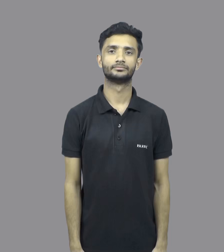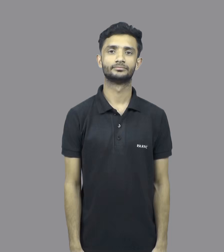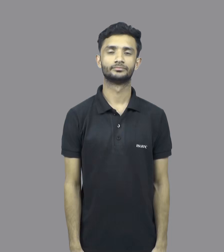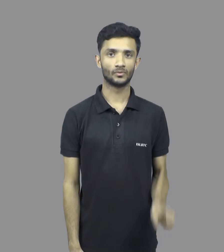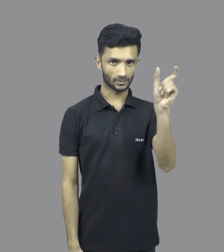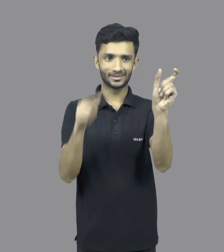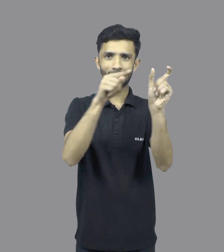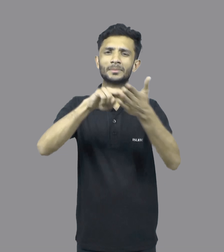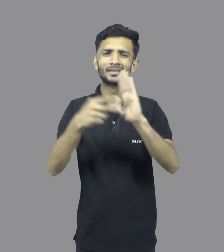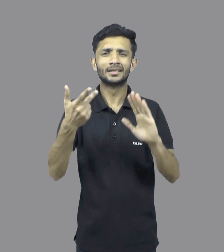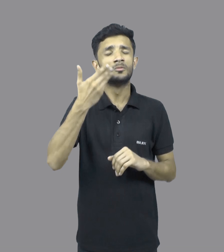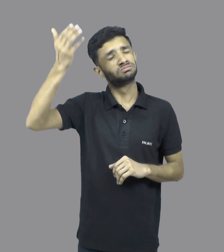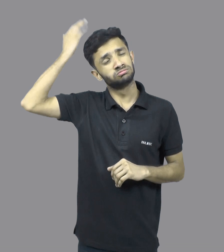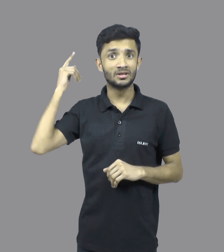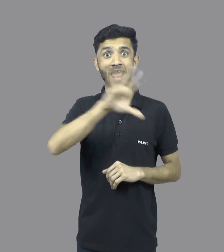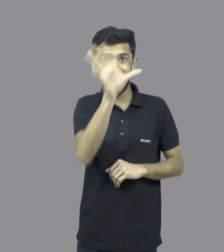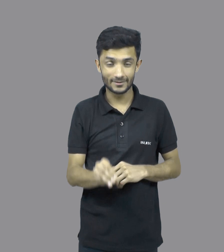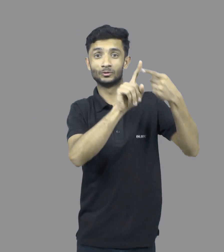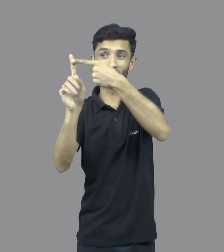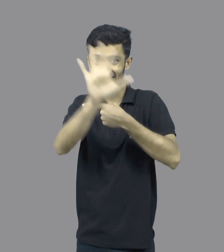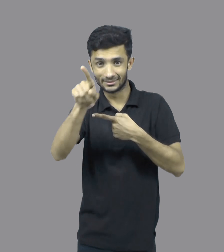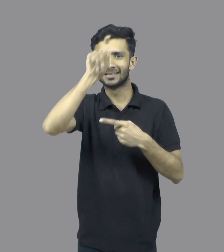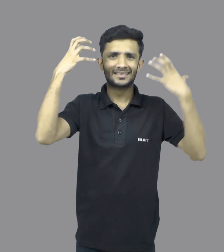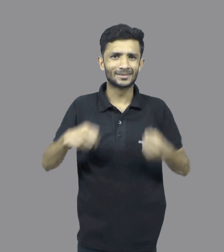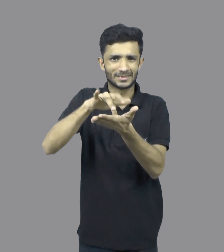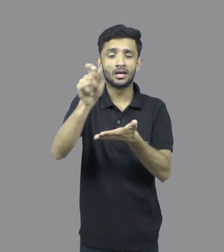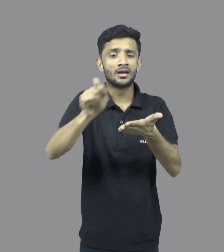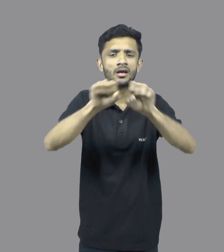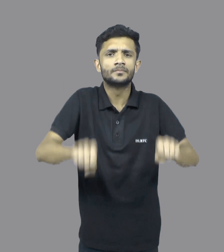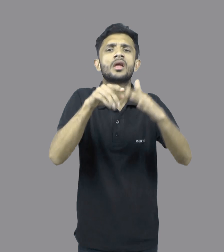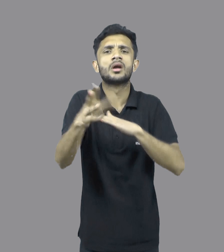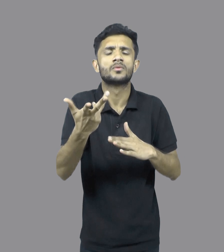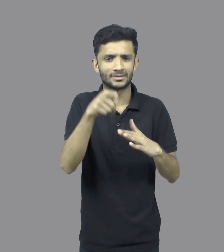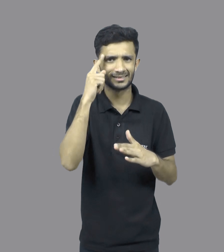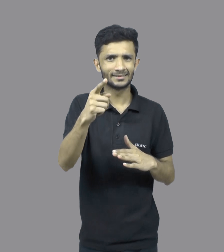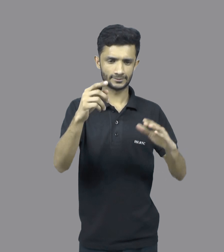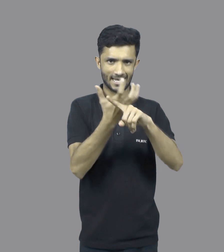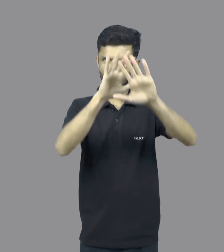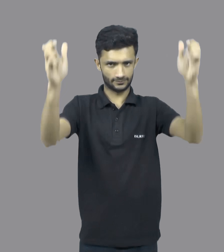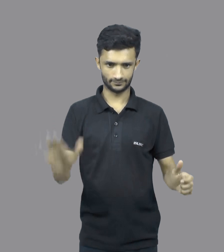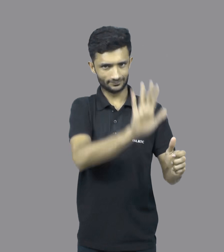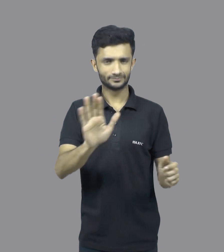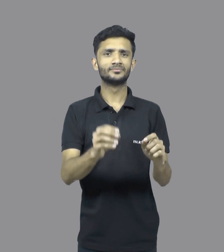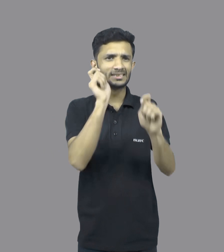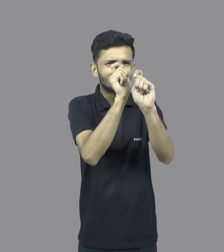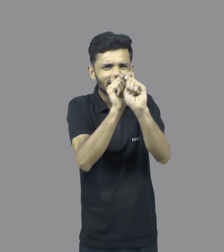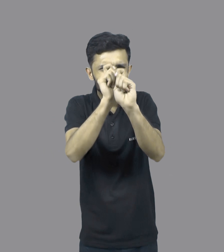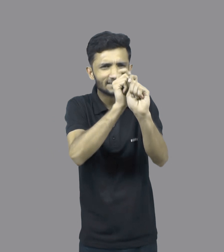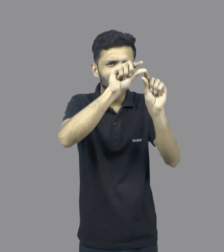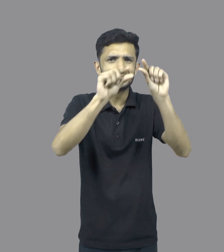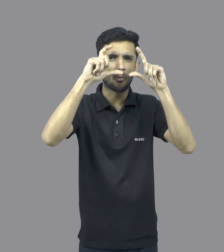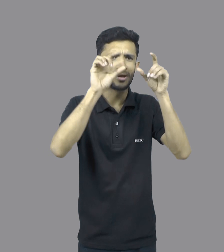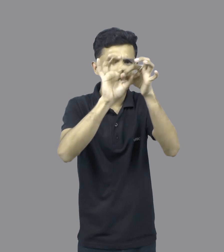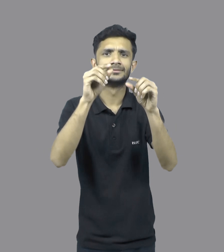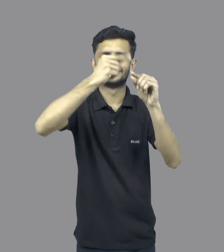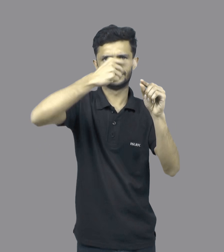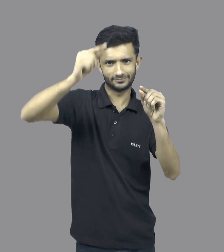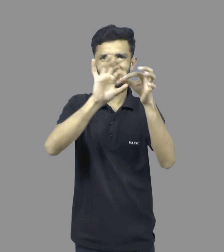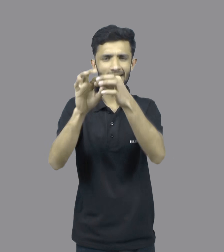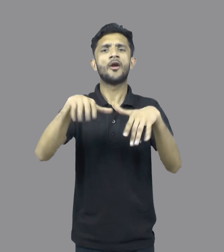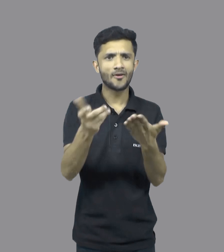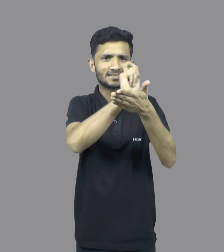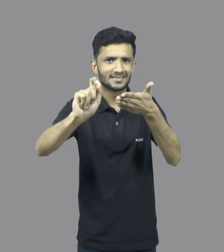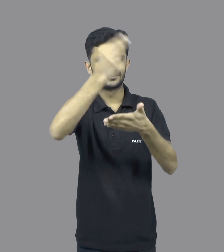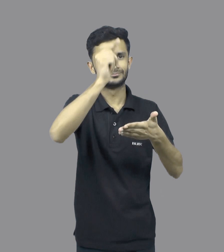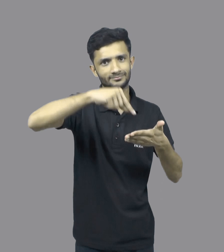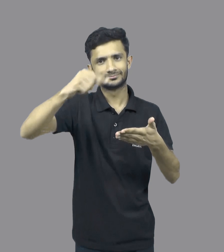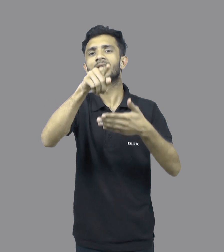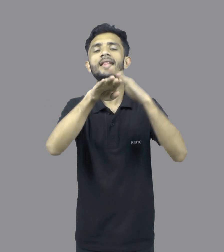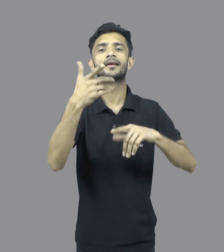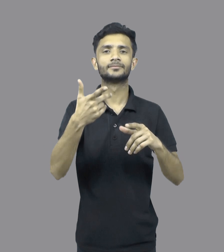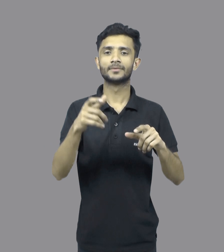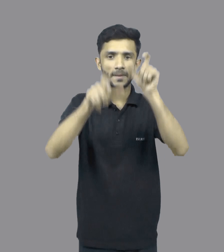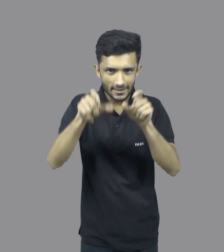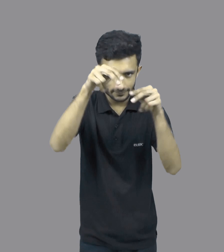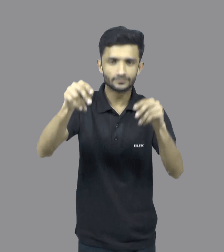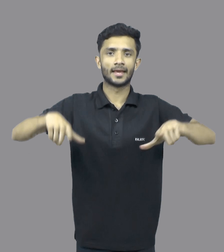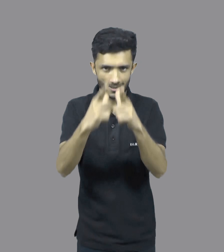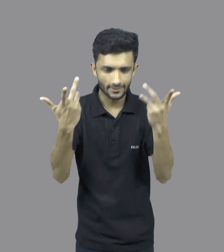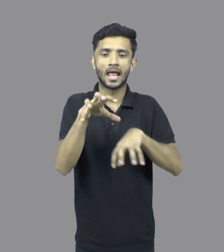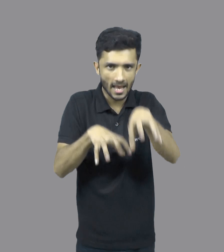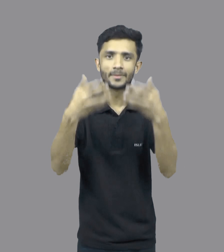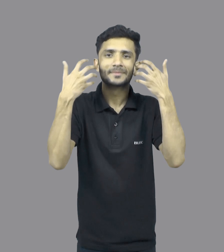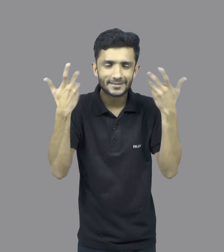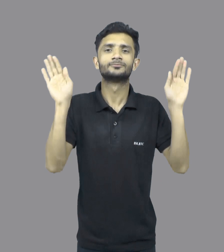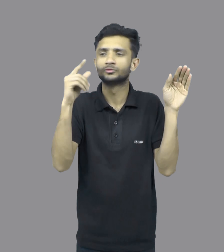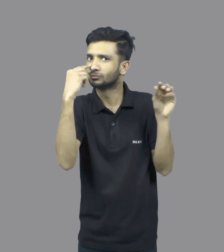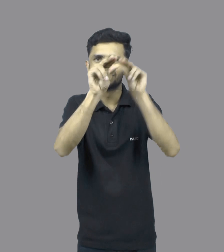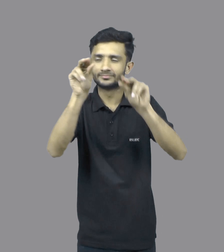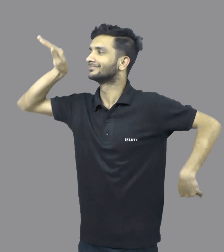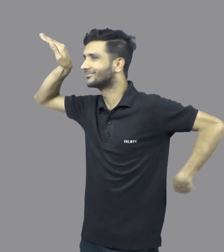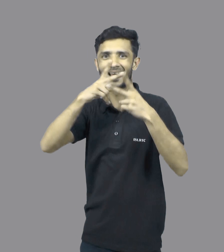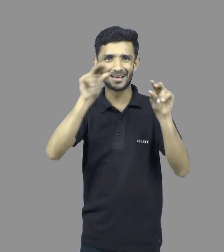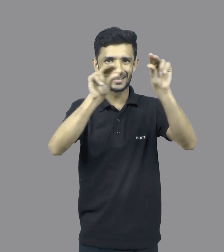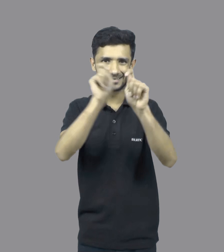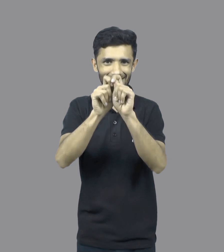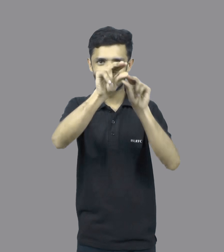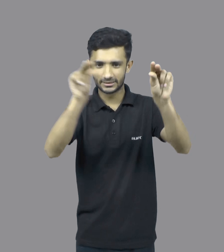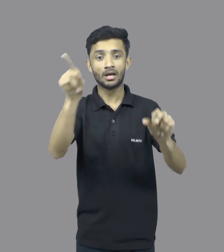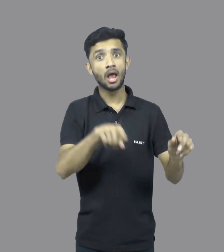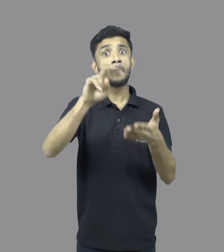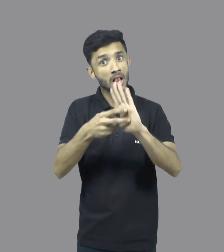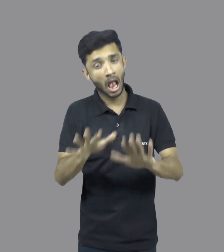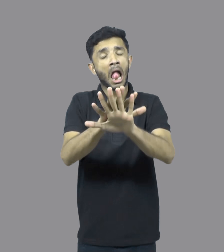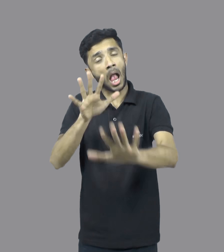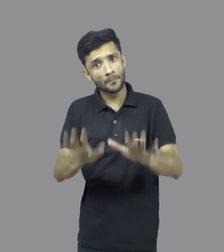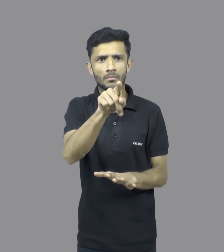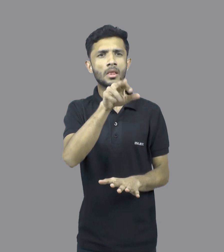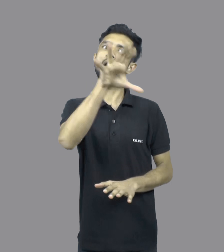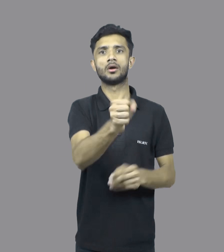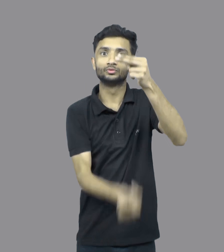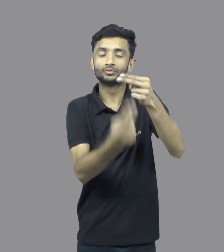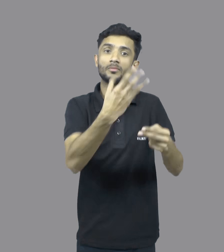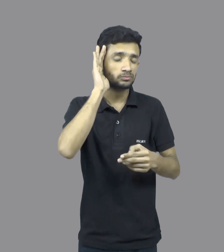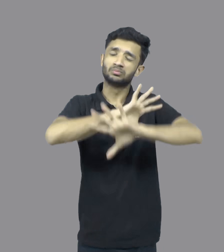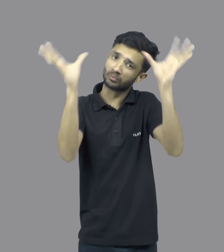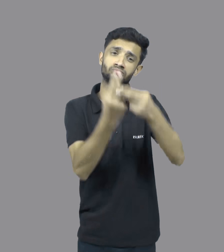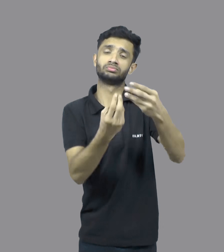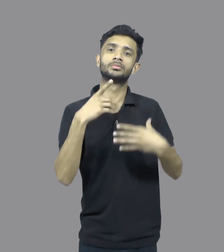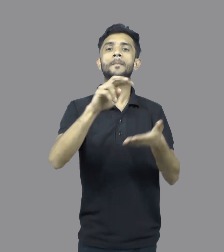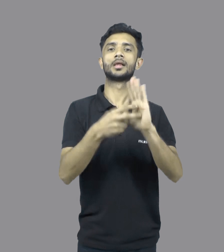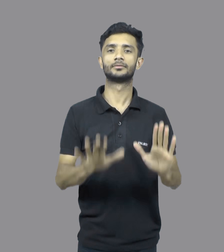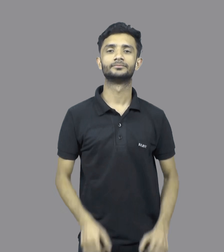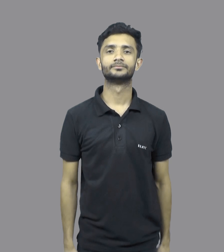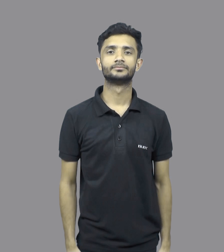Heiroglyphs